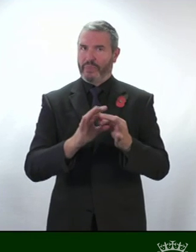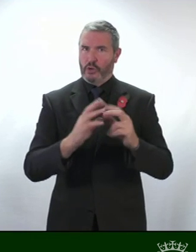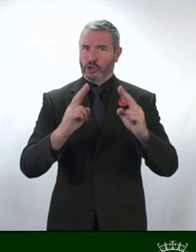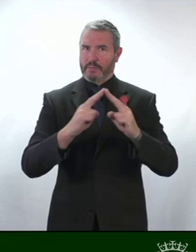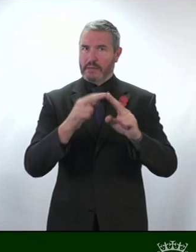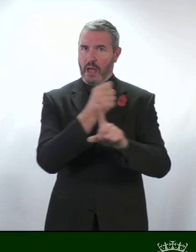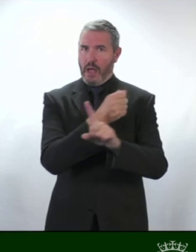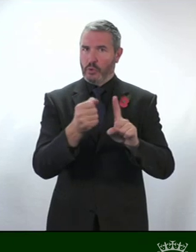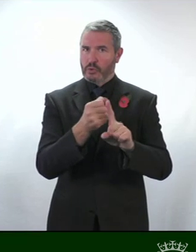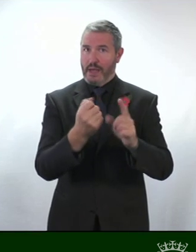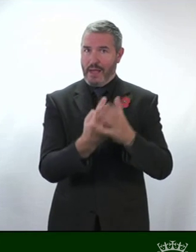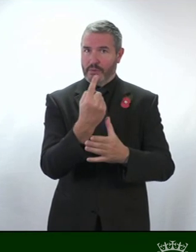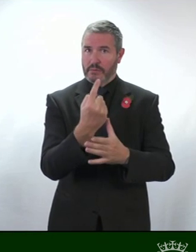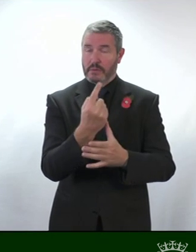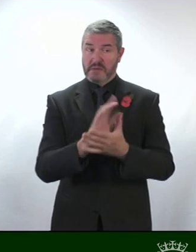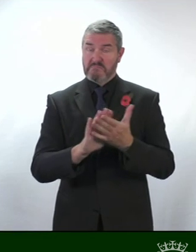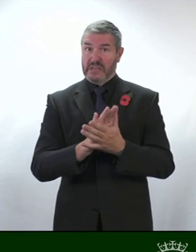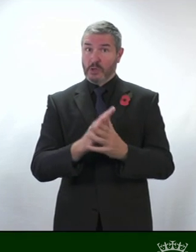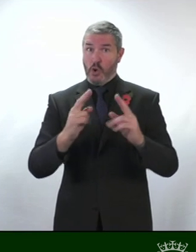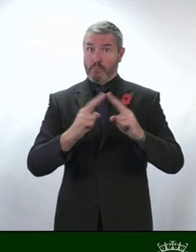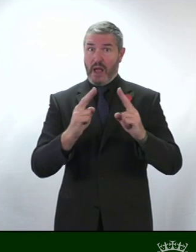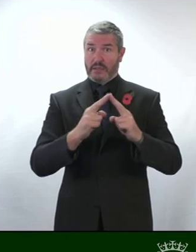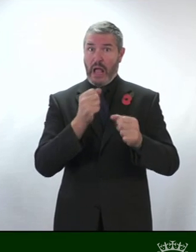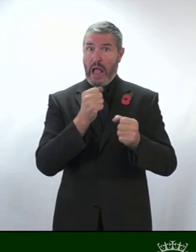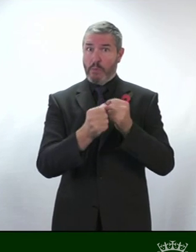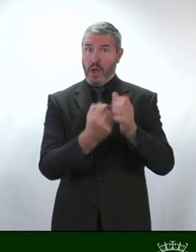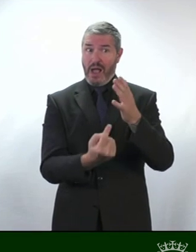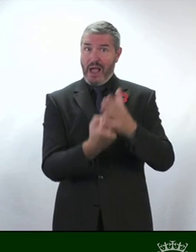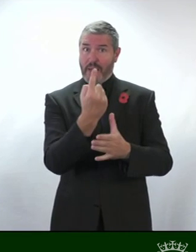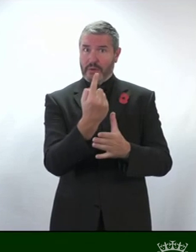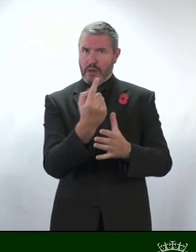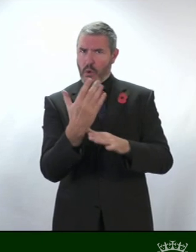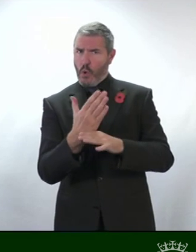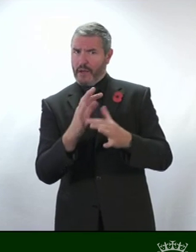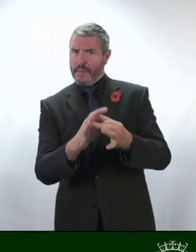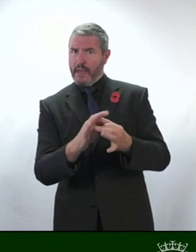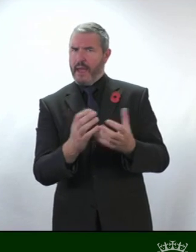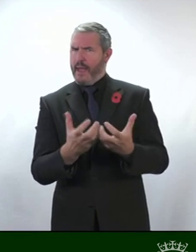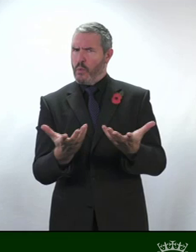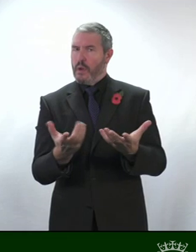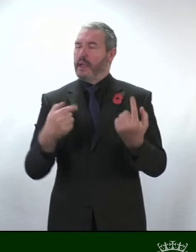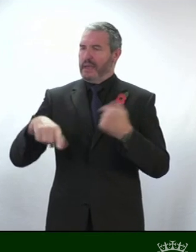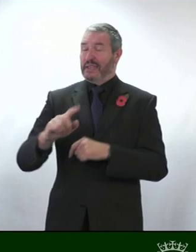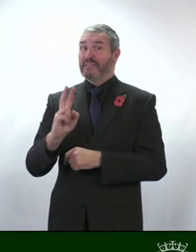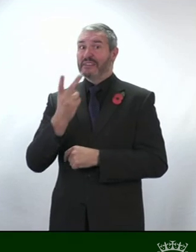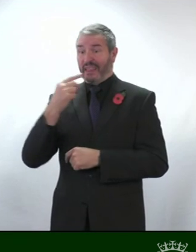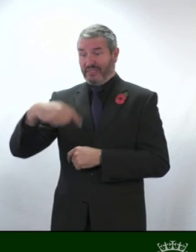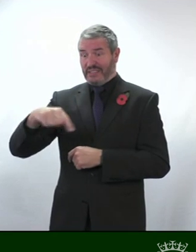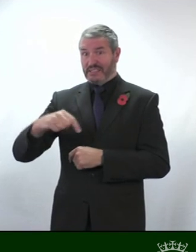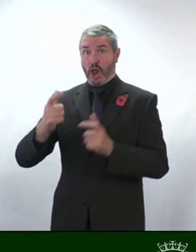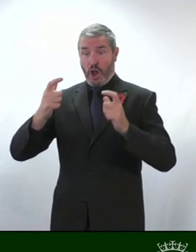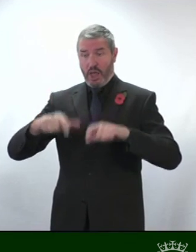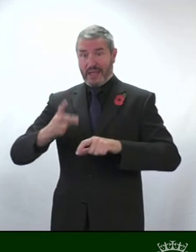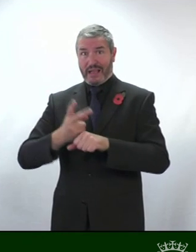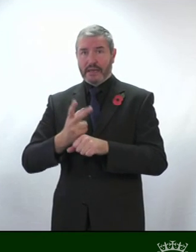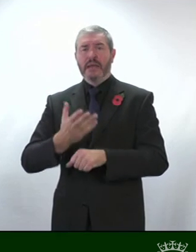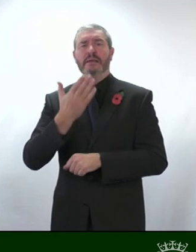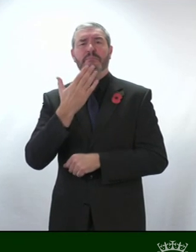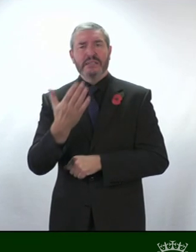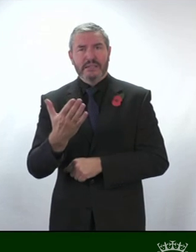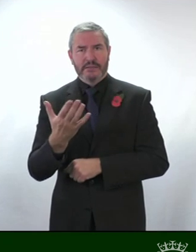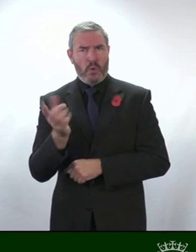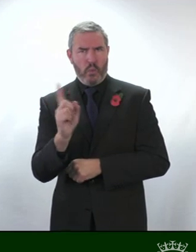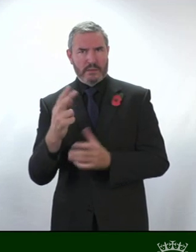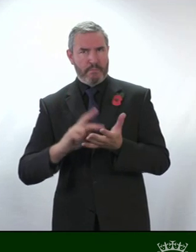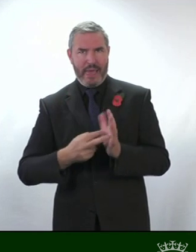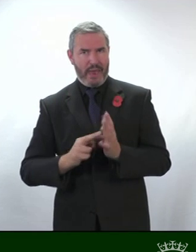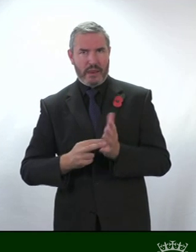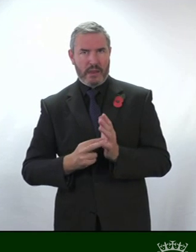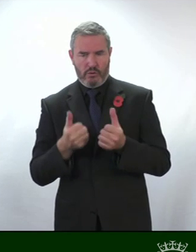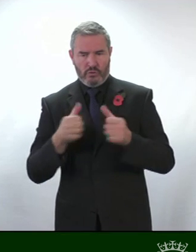Domestic abuse has no borders, so will the Prime Minister ensure that the UK Government, before a second English lockdown begins, produces a well-resourced plan for addressing it?